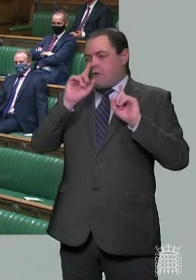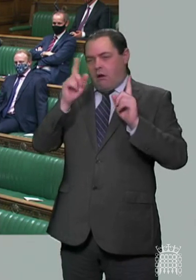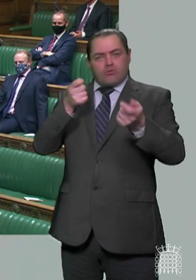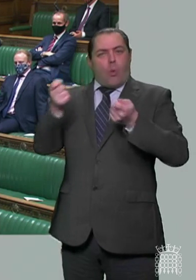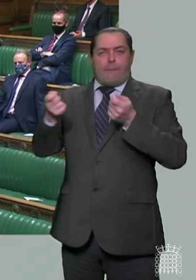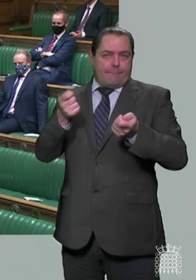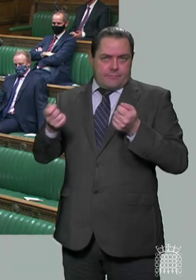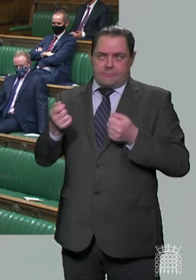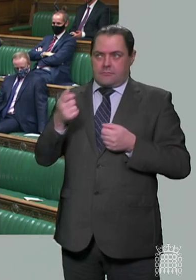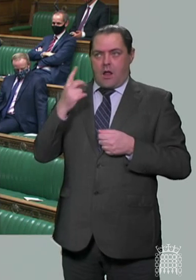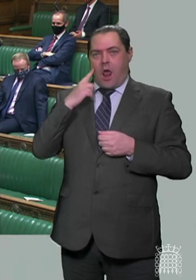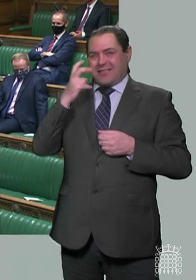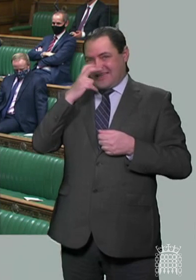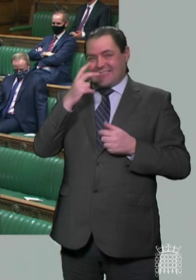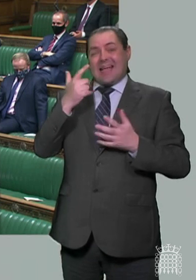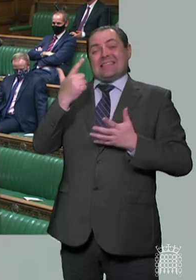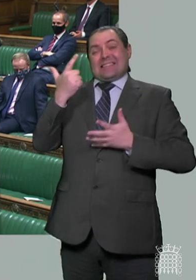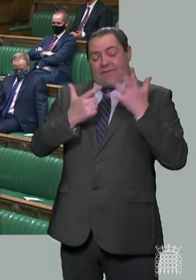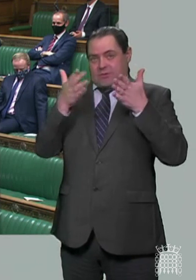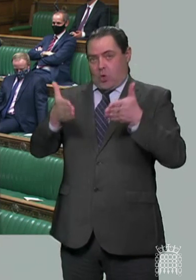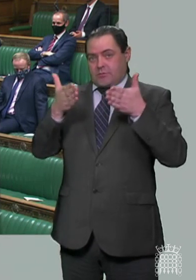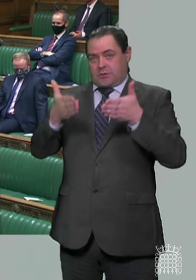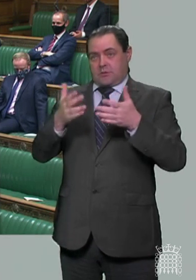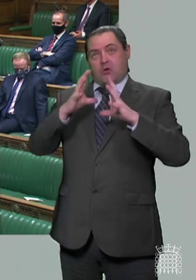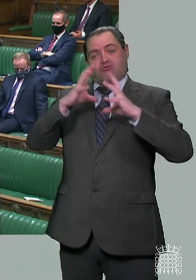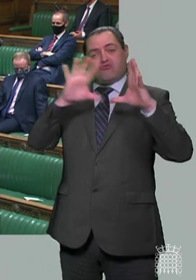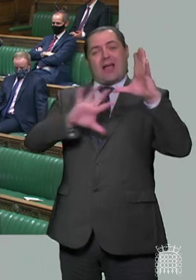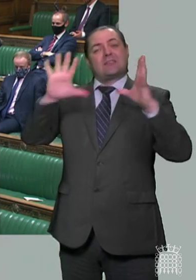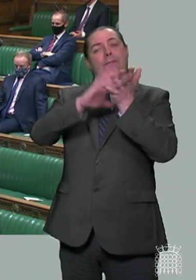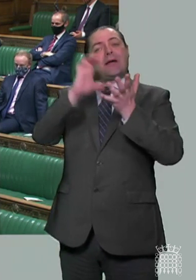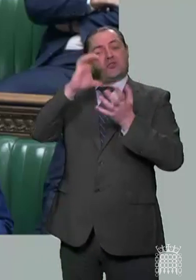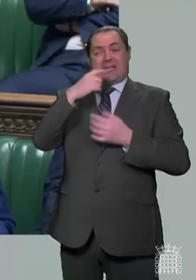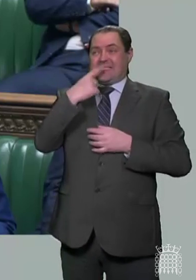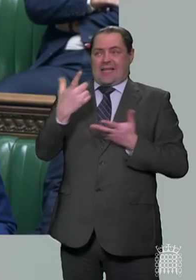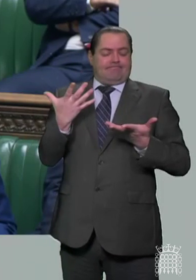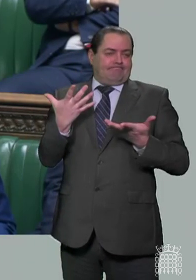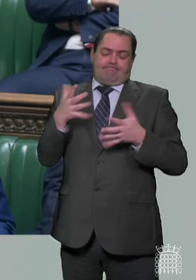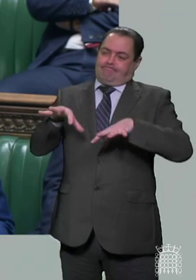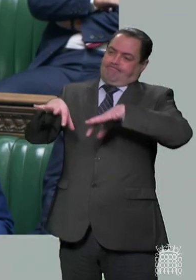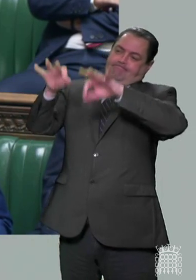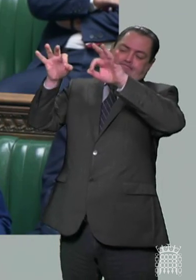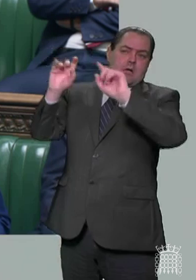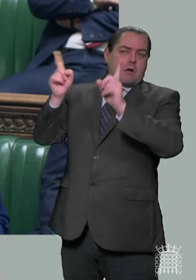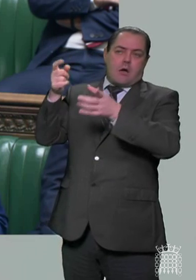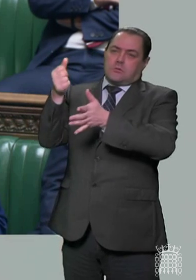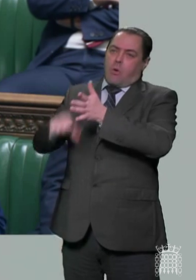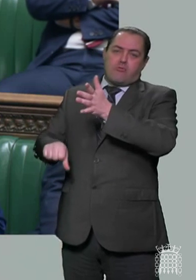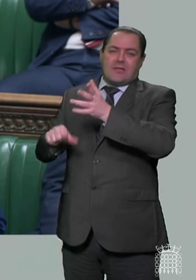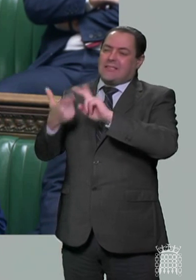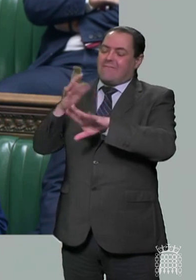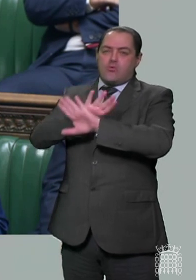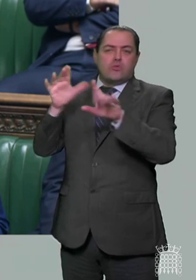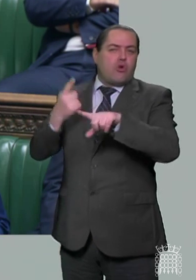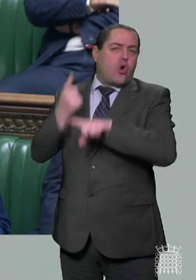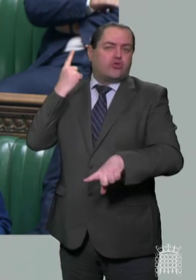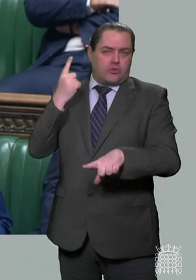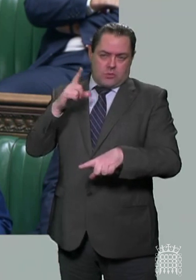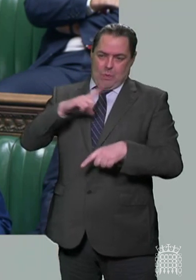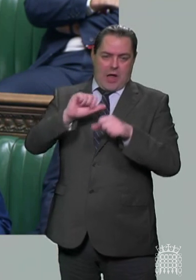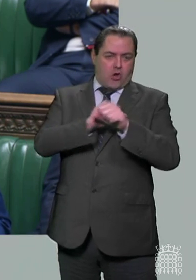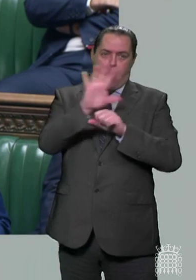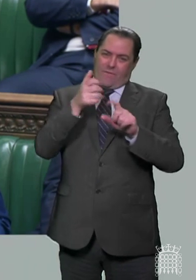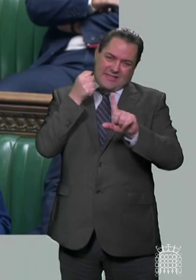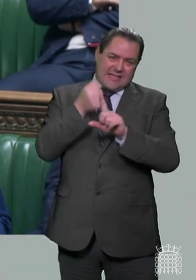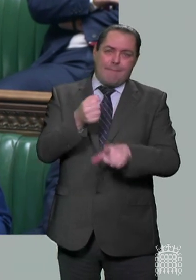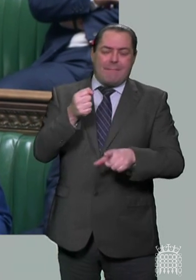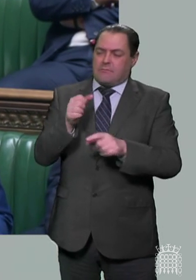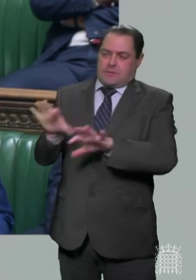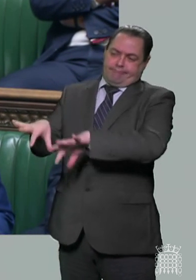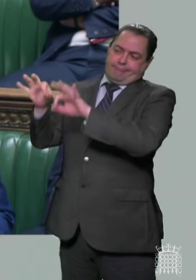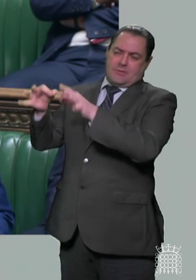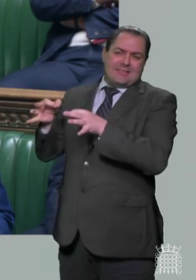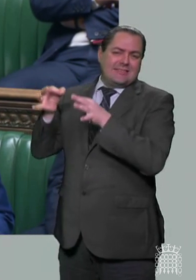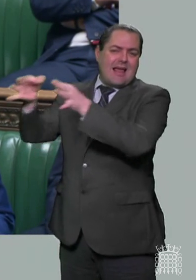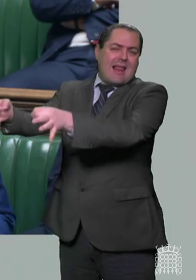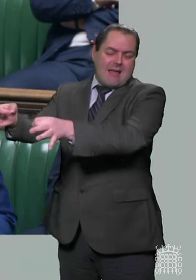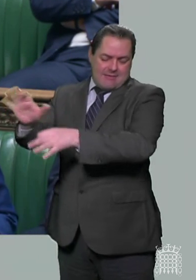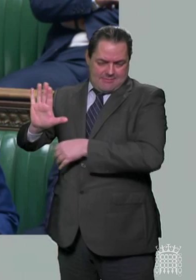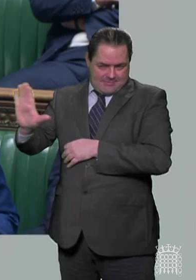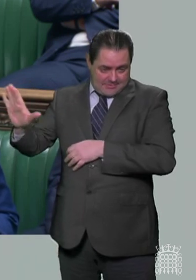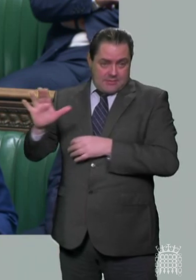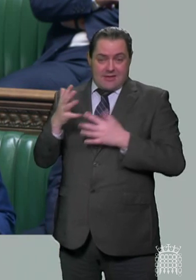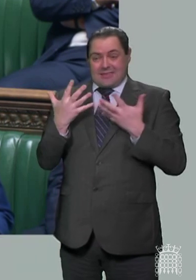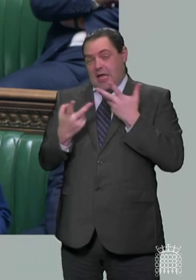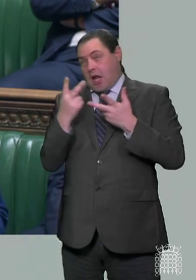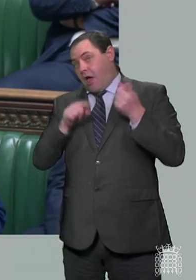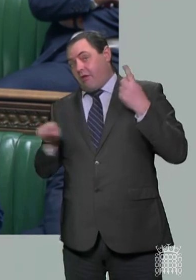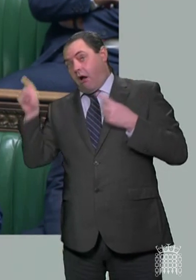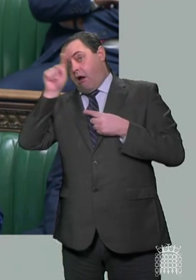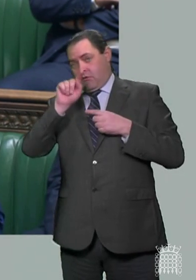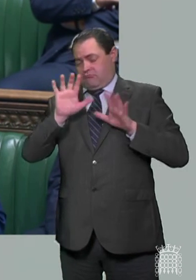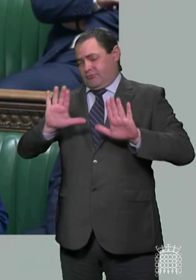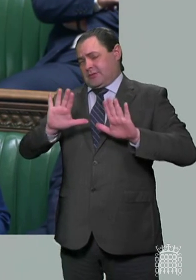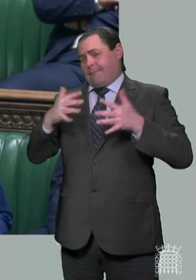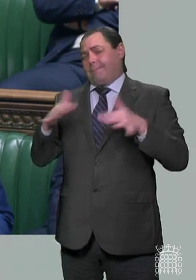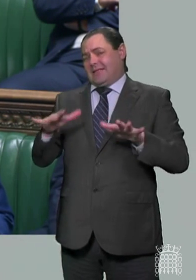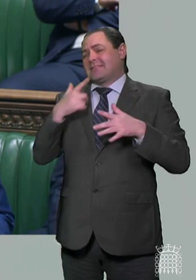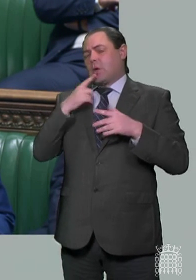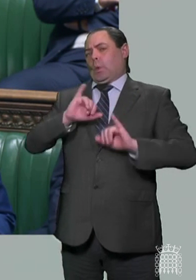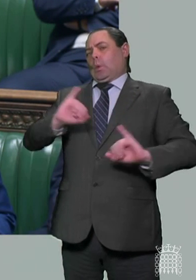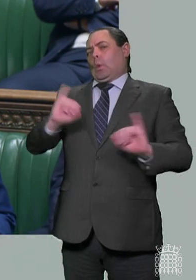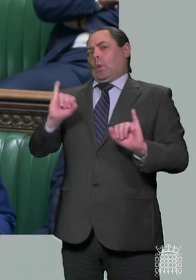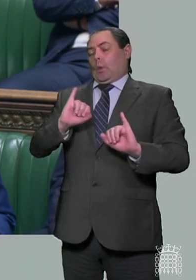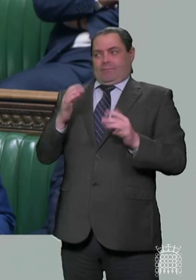Last night, 17 hospitals across Greater Manchester announced that they were suspending non-urgent surgeries because of the impact of covid-19, and at least 10 trusts throughout England have been forced to declare critical incidents since Christmas.